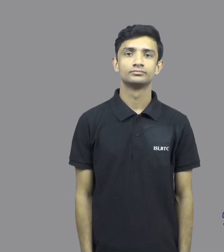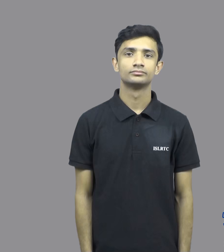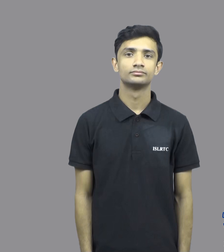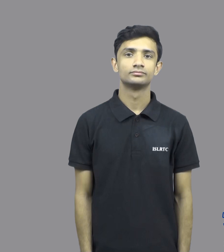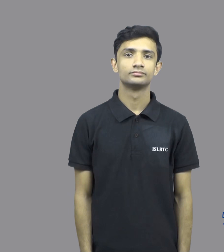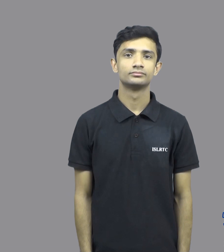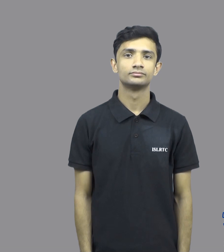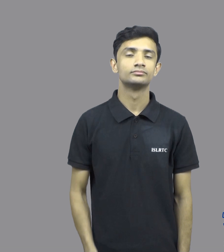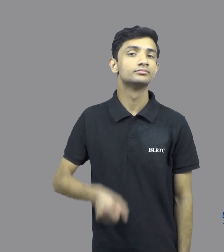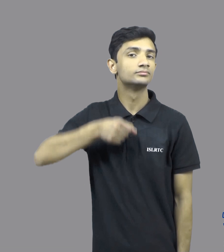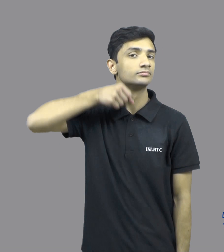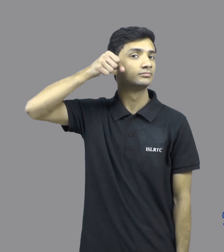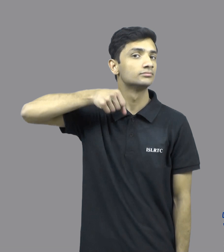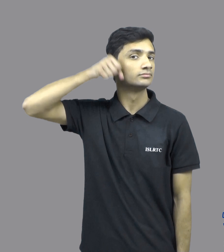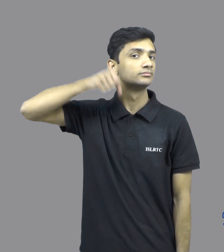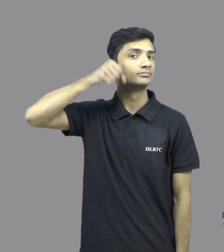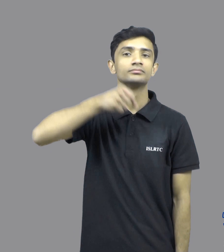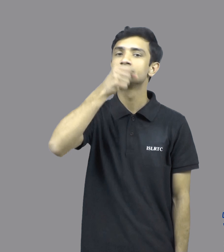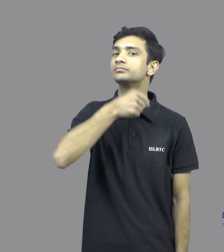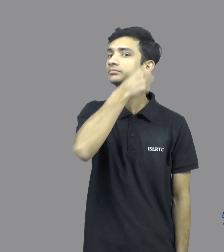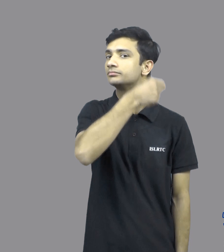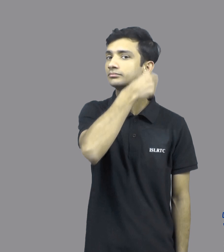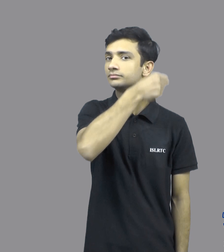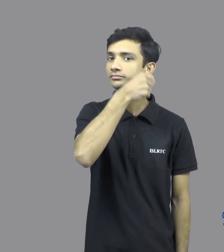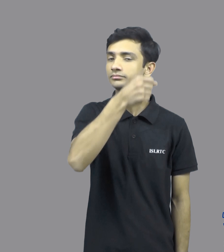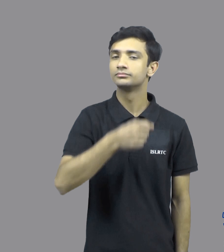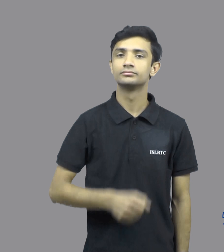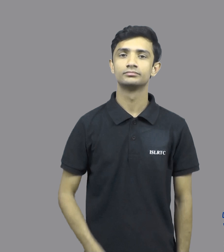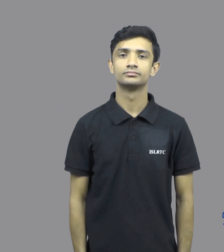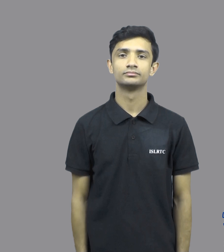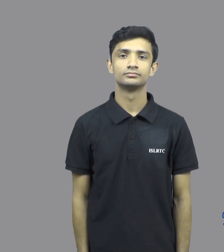Shaving Trimmer